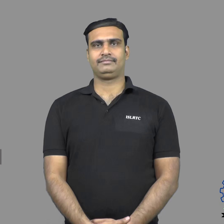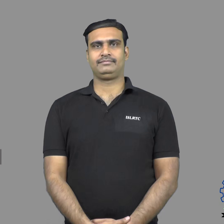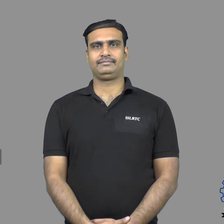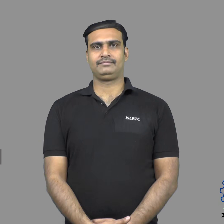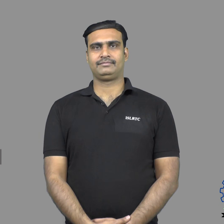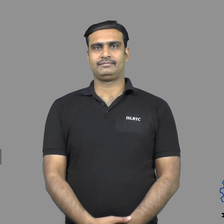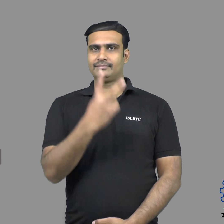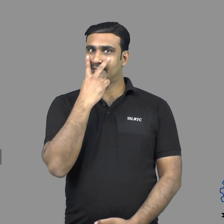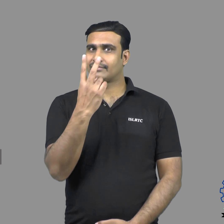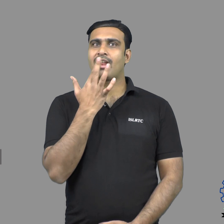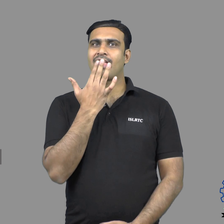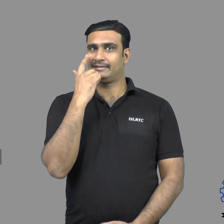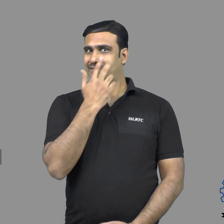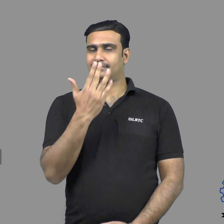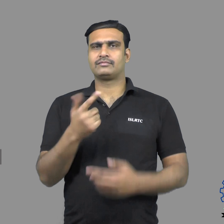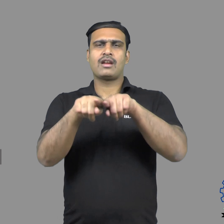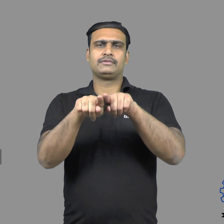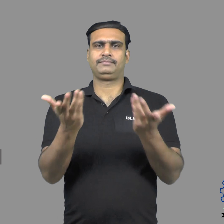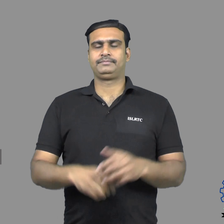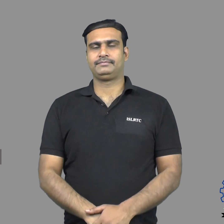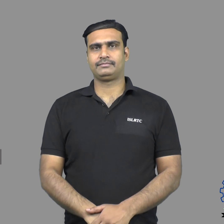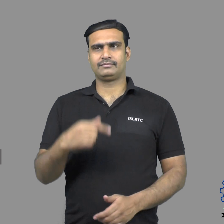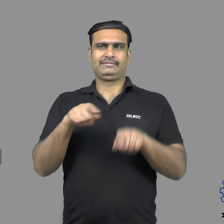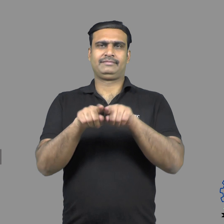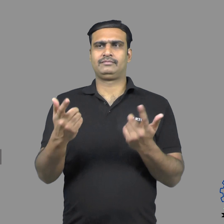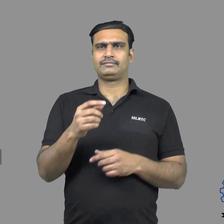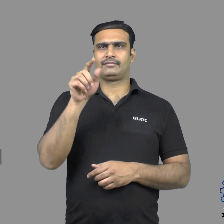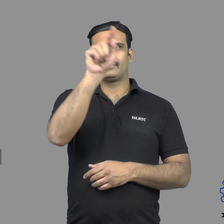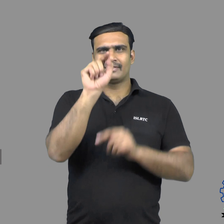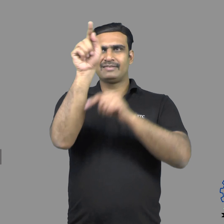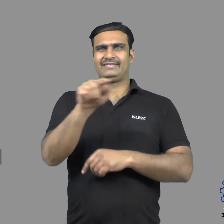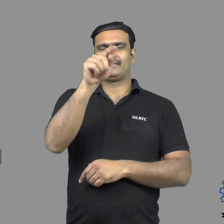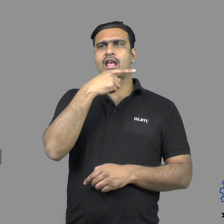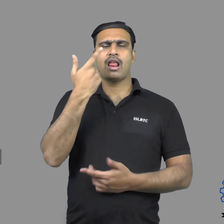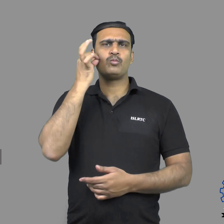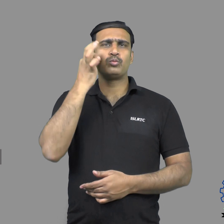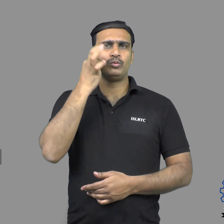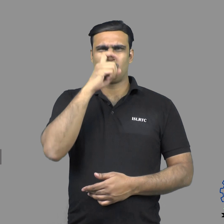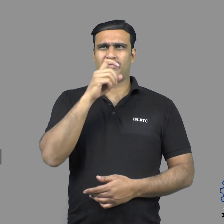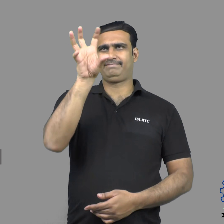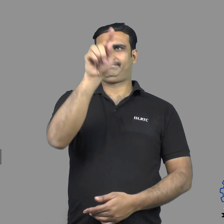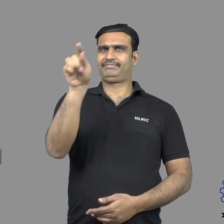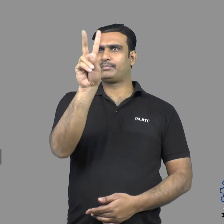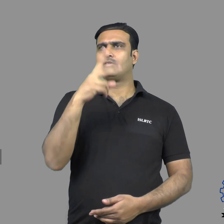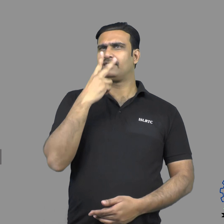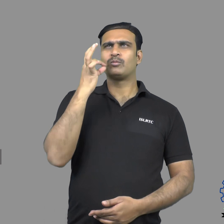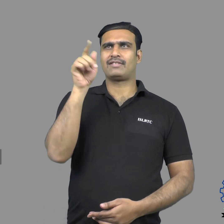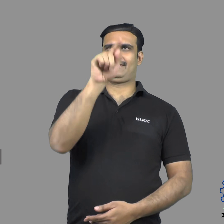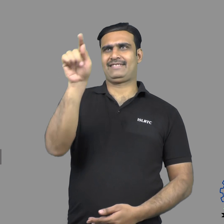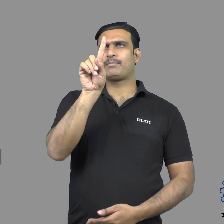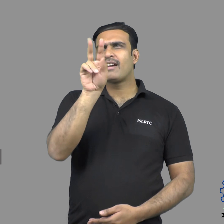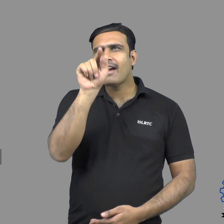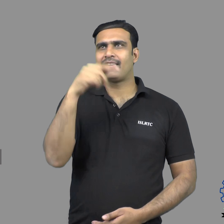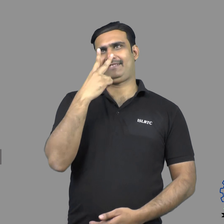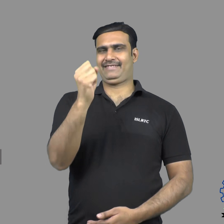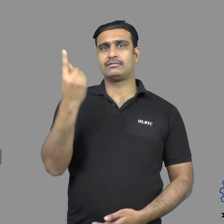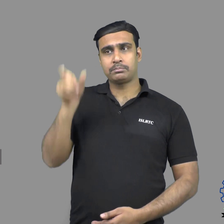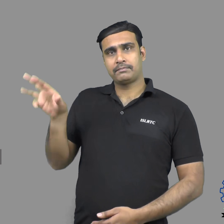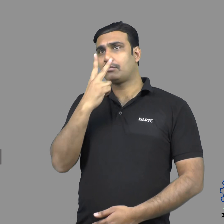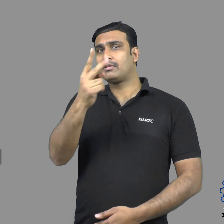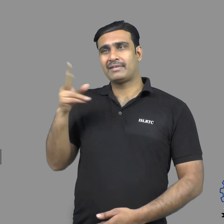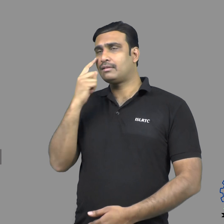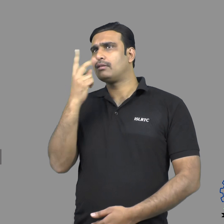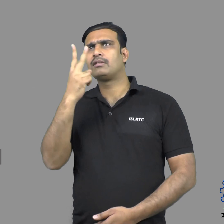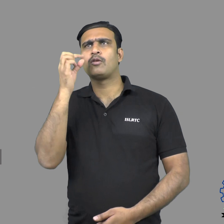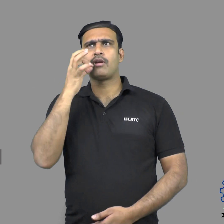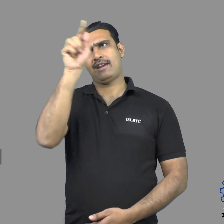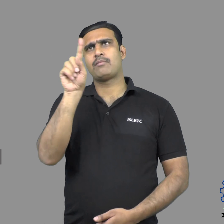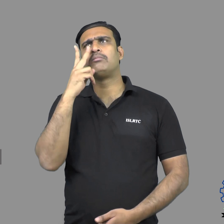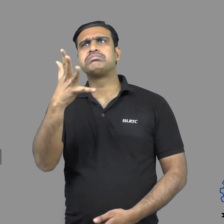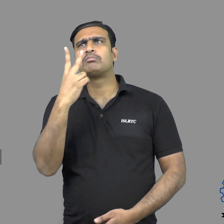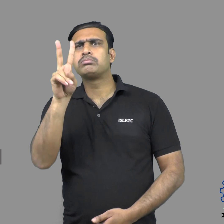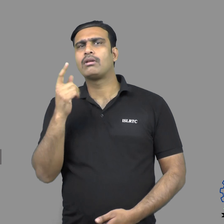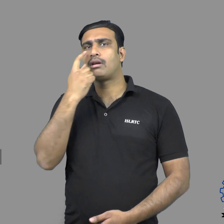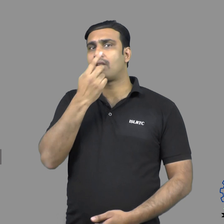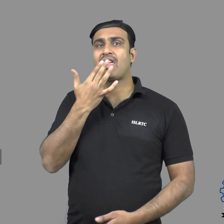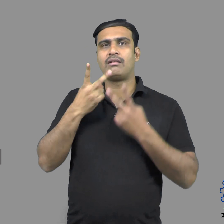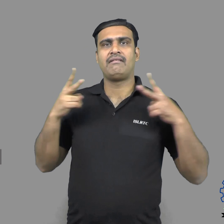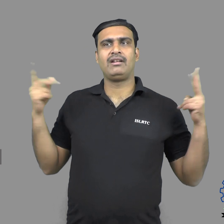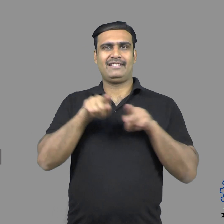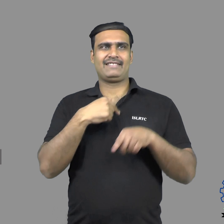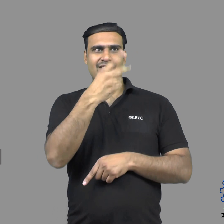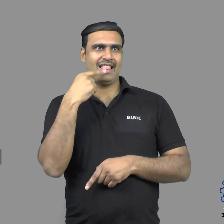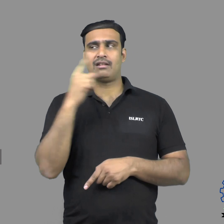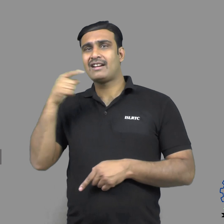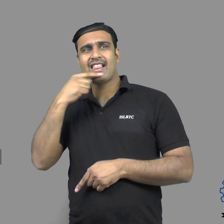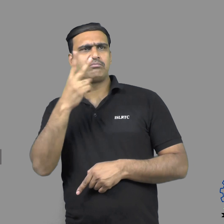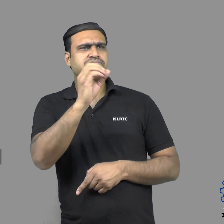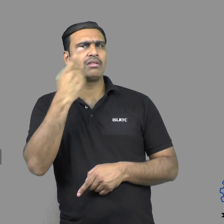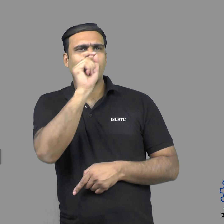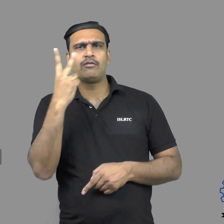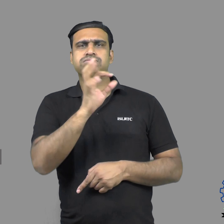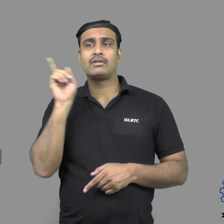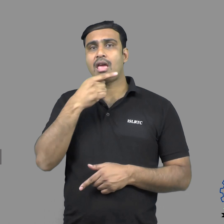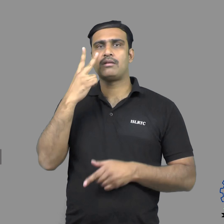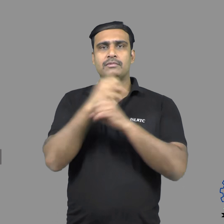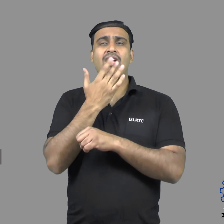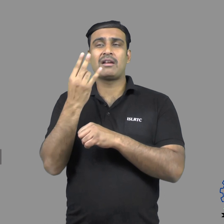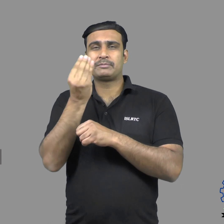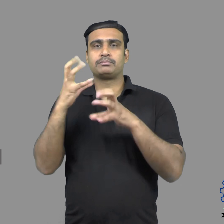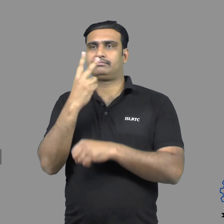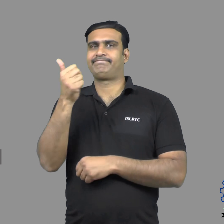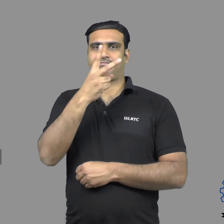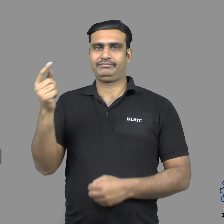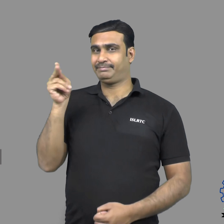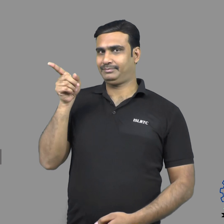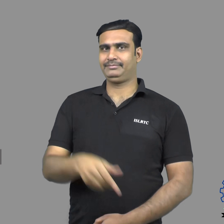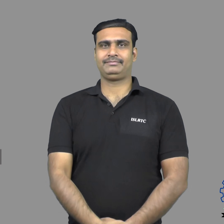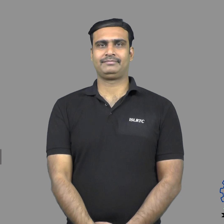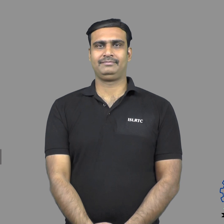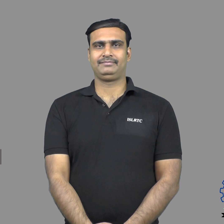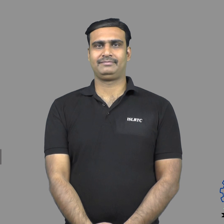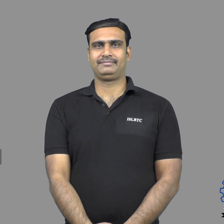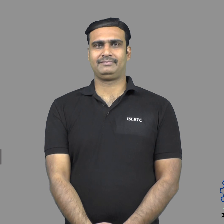Color blindness